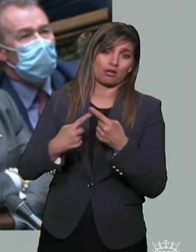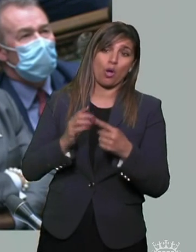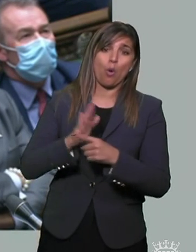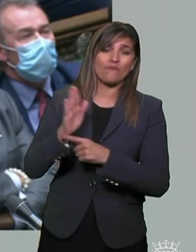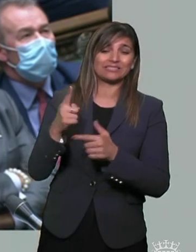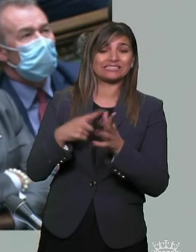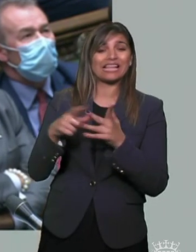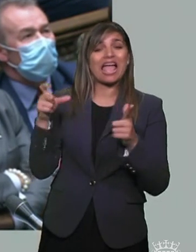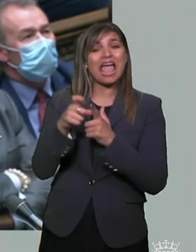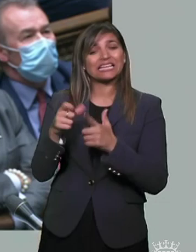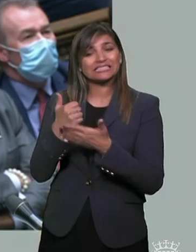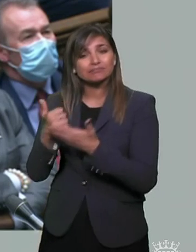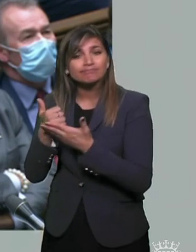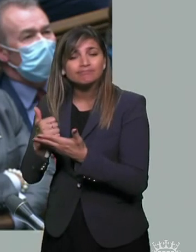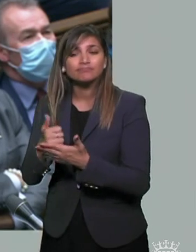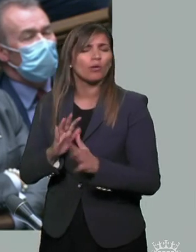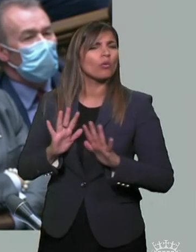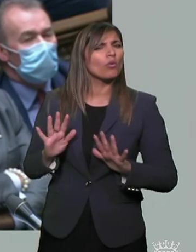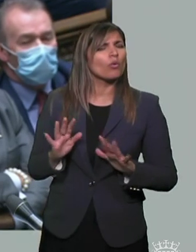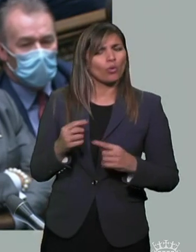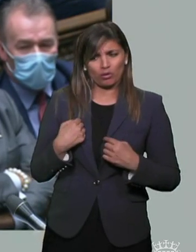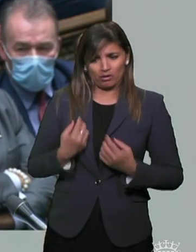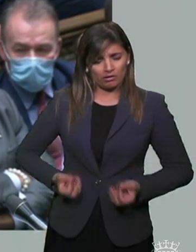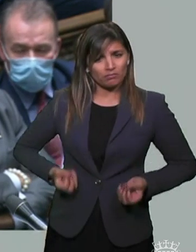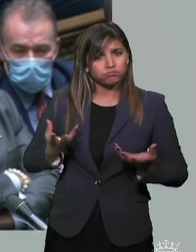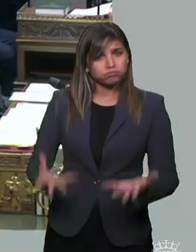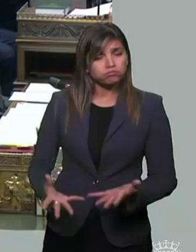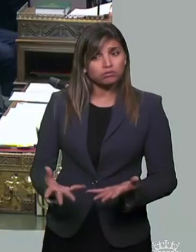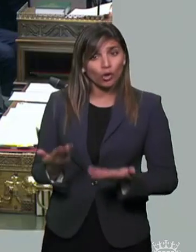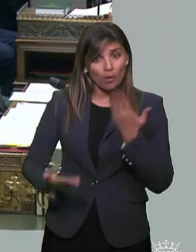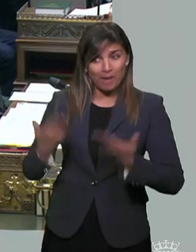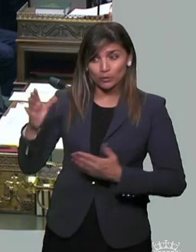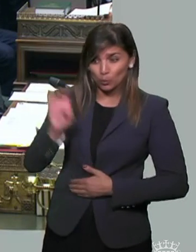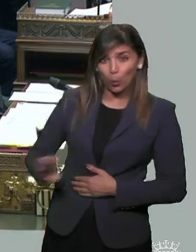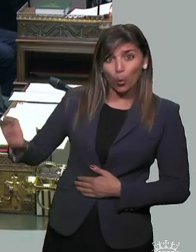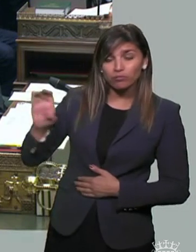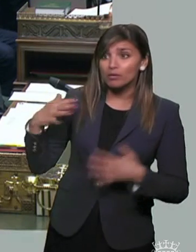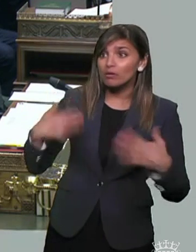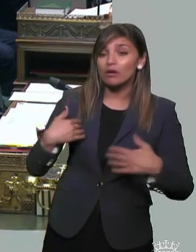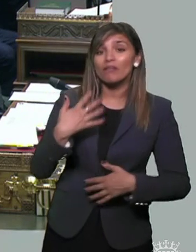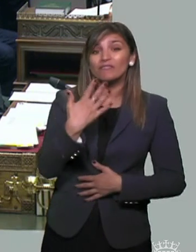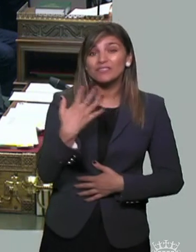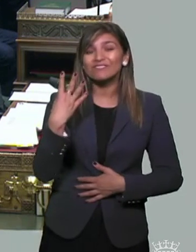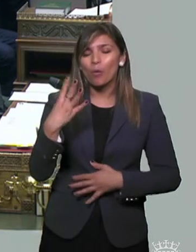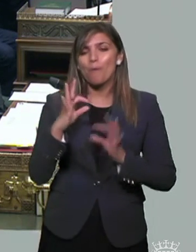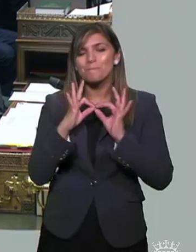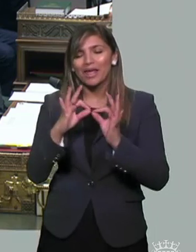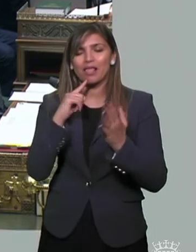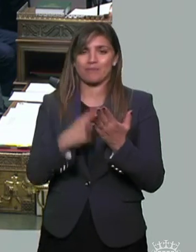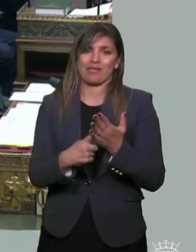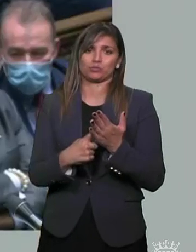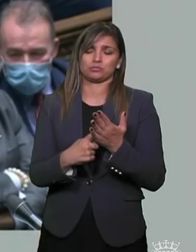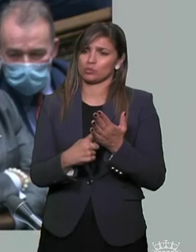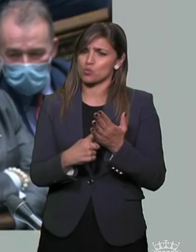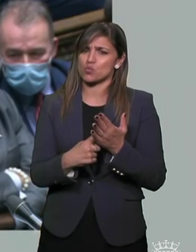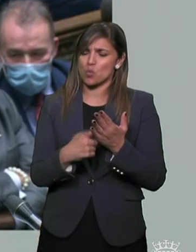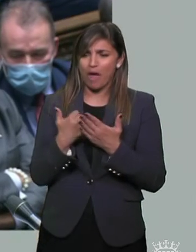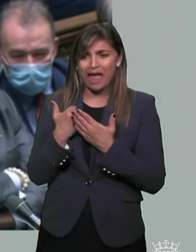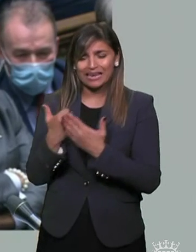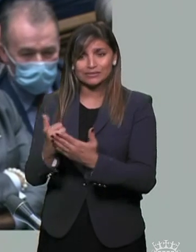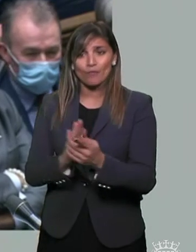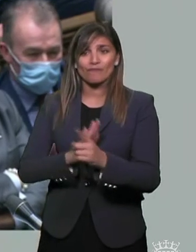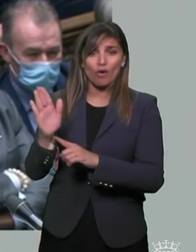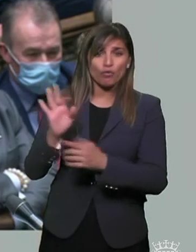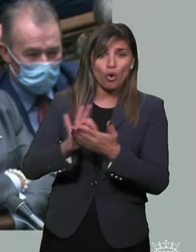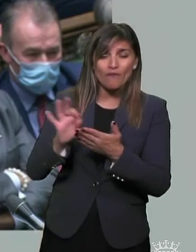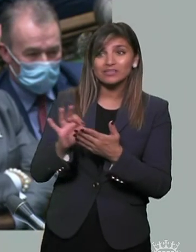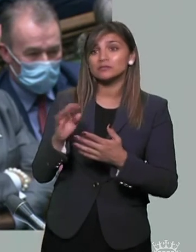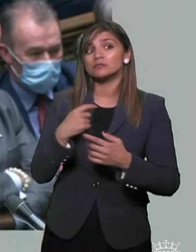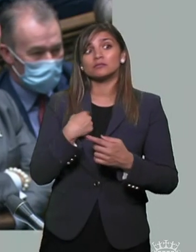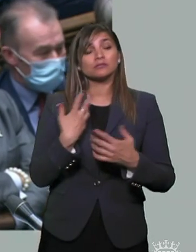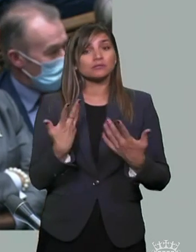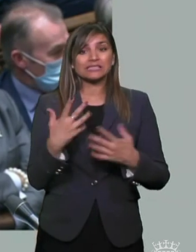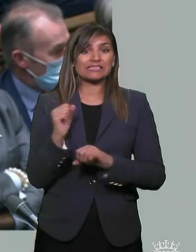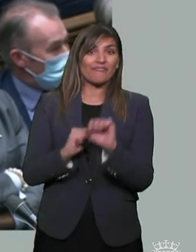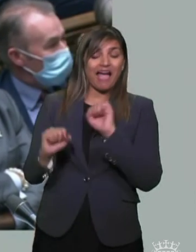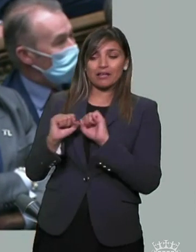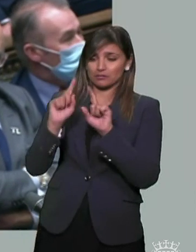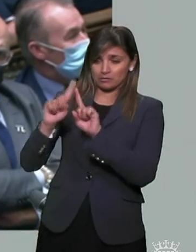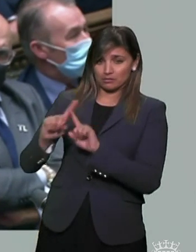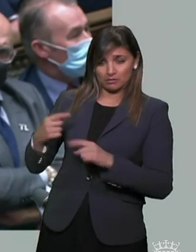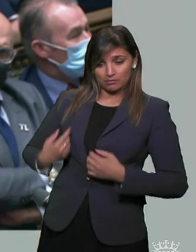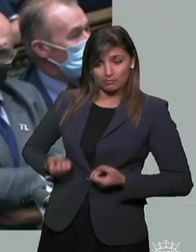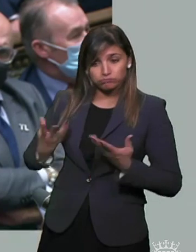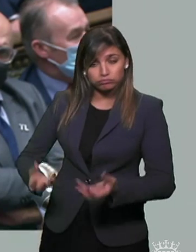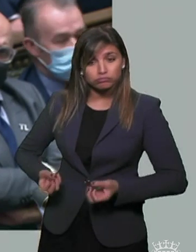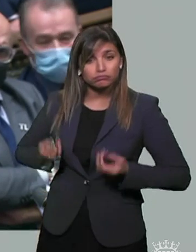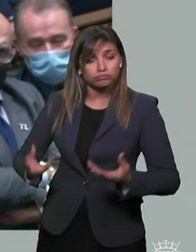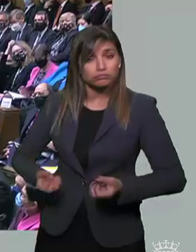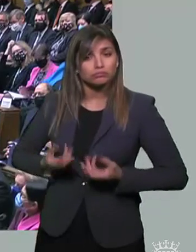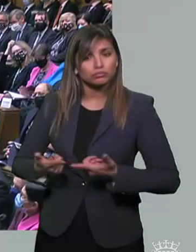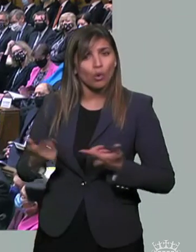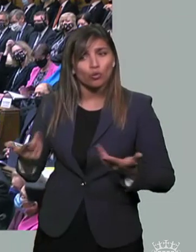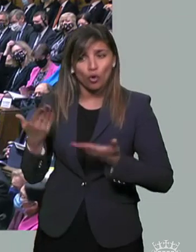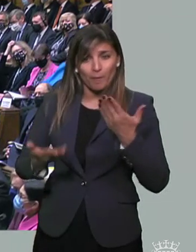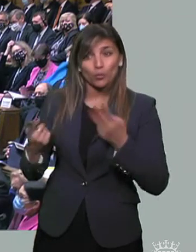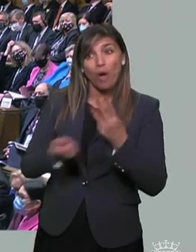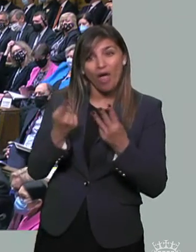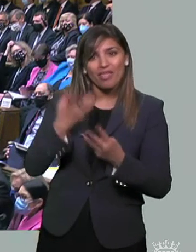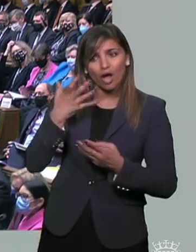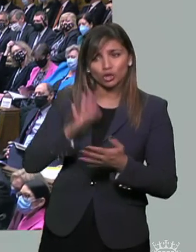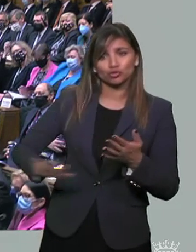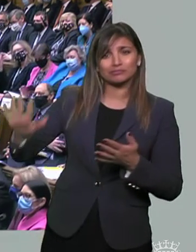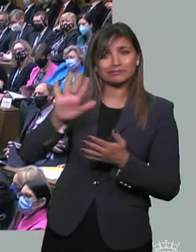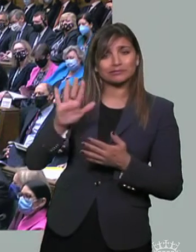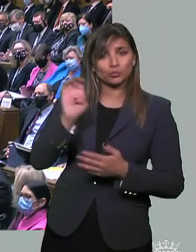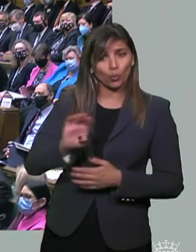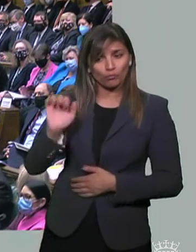I think that if you look at what we are doing on aid, on the Foreign Office and on Defence, we are, at £54 billion, the biggest spender on overseas activities of any country in Europe.